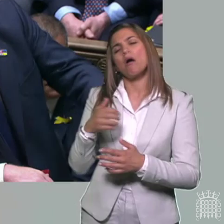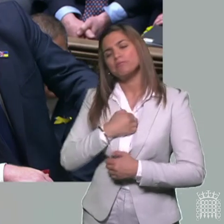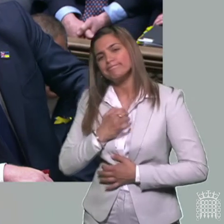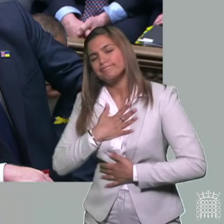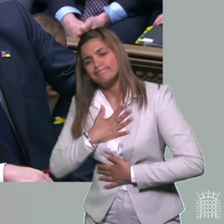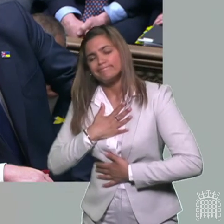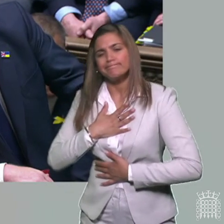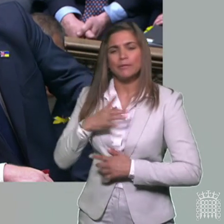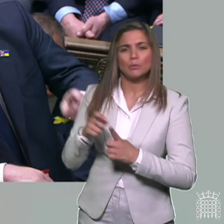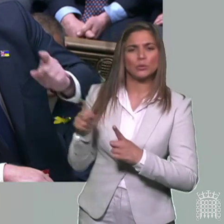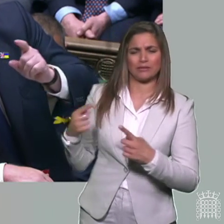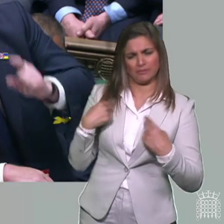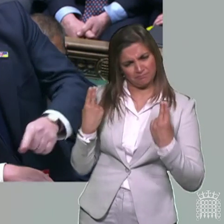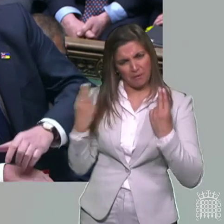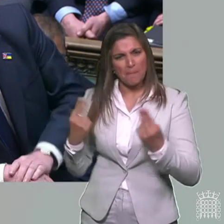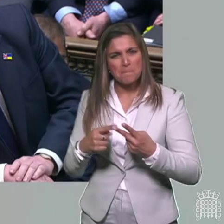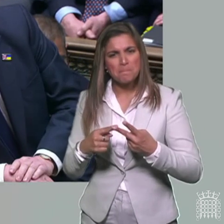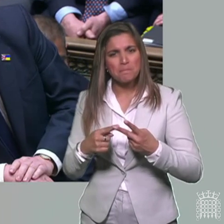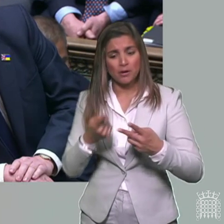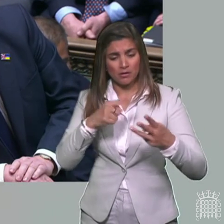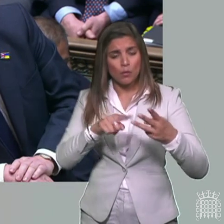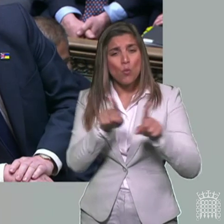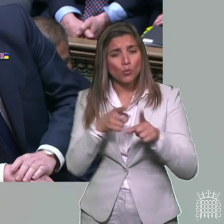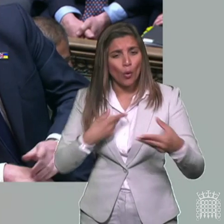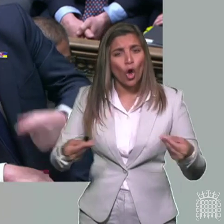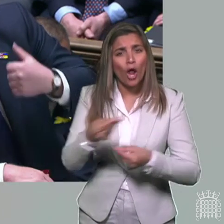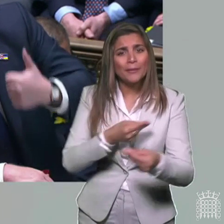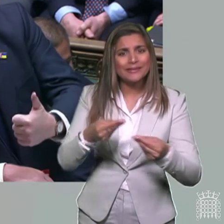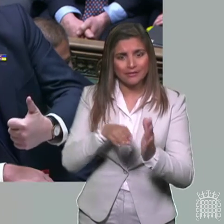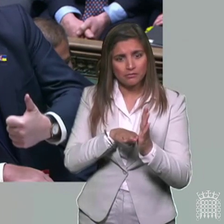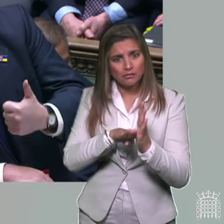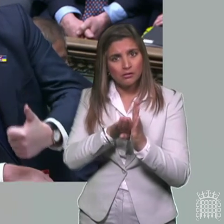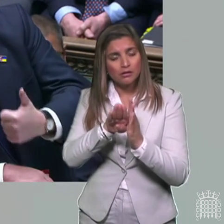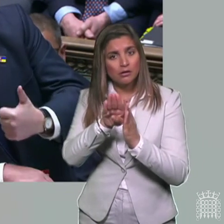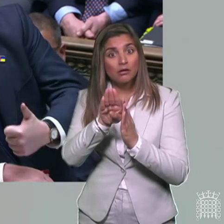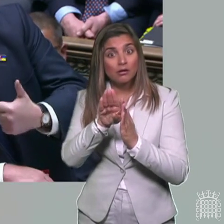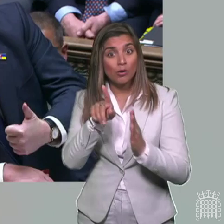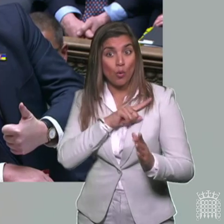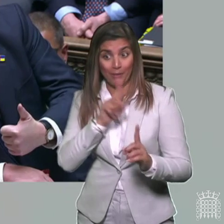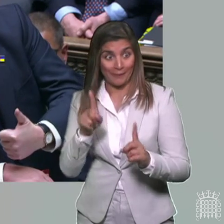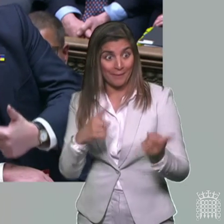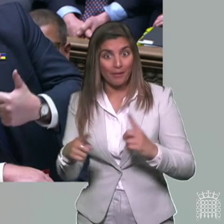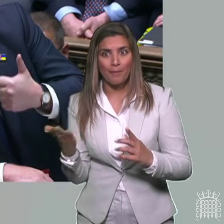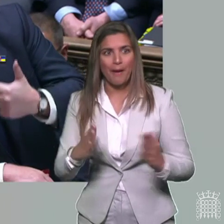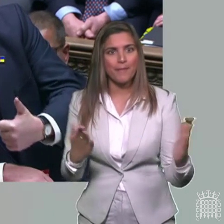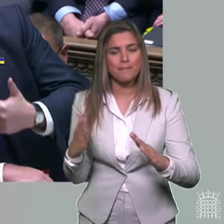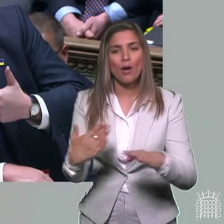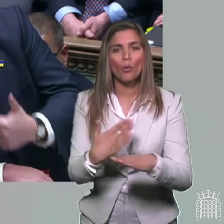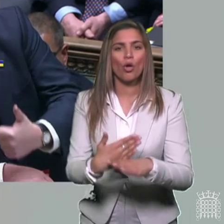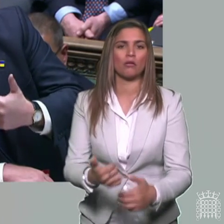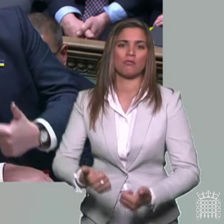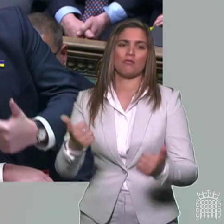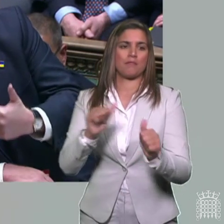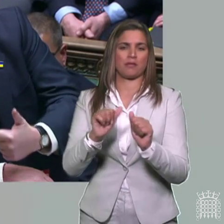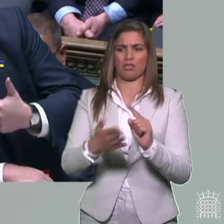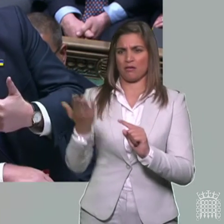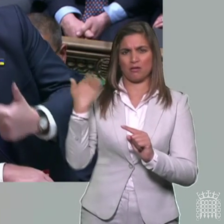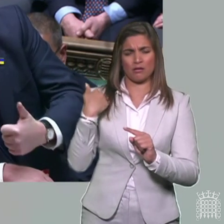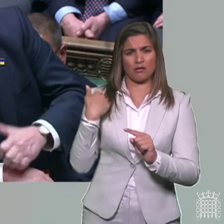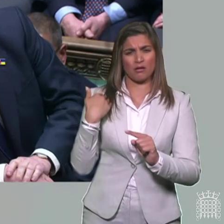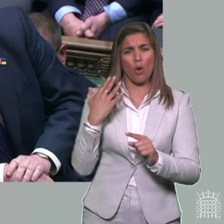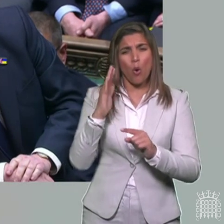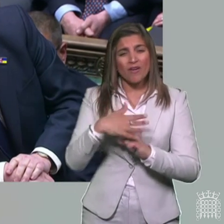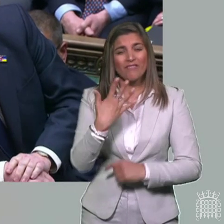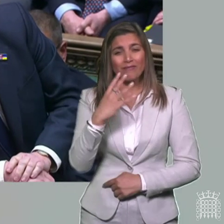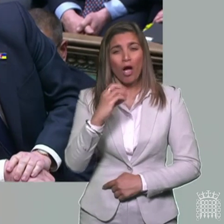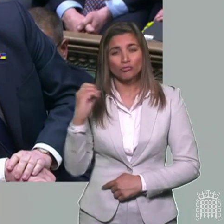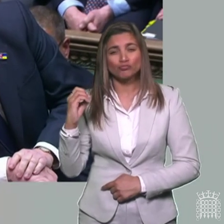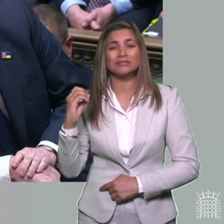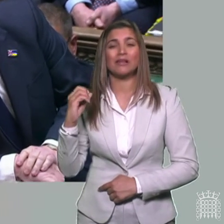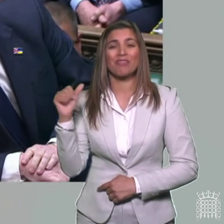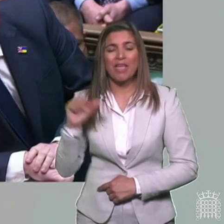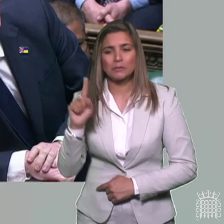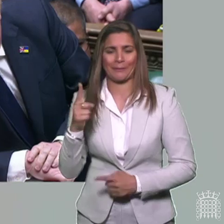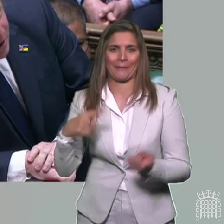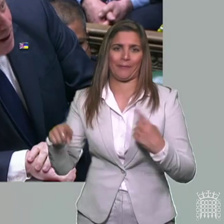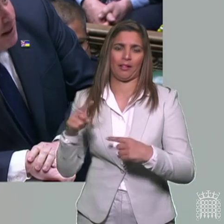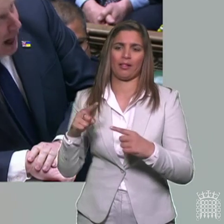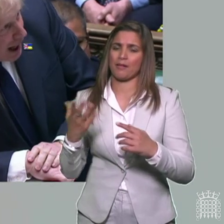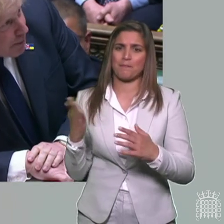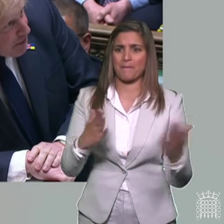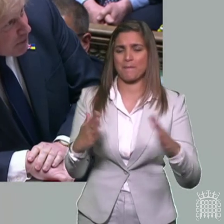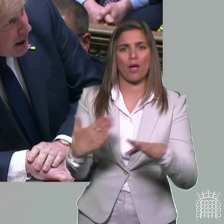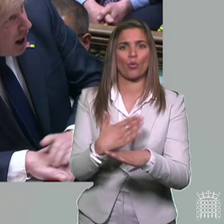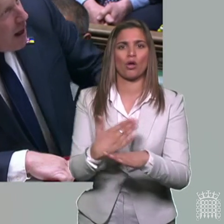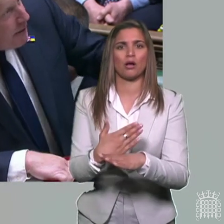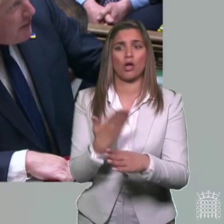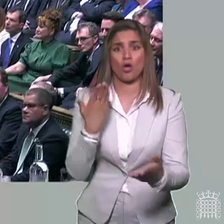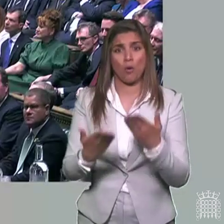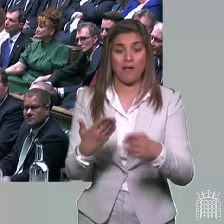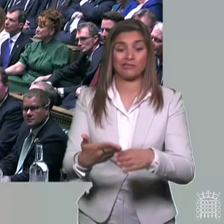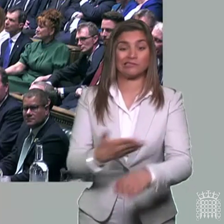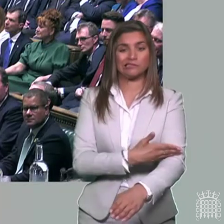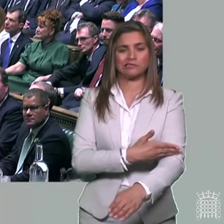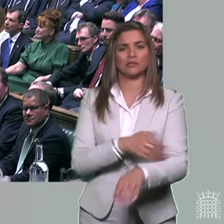We are fixing our economy, with record numbers of people now in work, productivity back above what it was, and over half a million more people on the payroll than there were before the pandemic began.